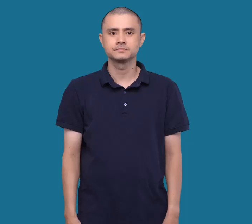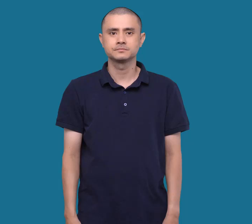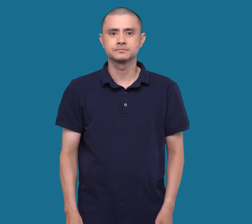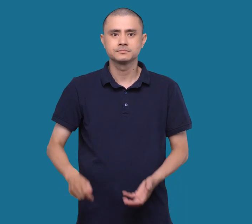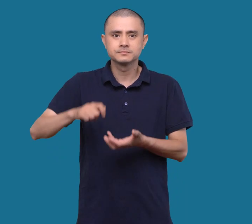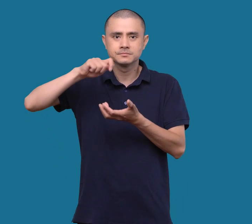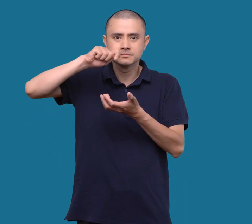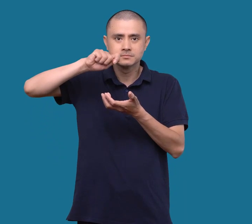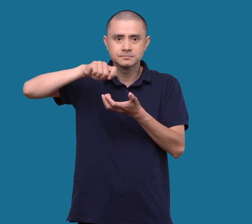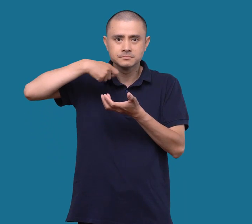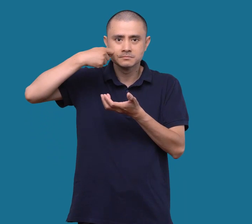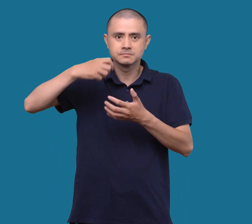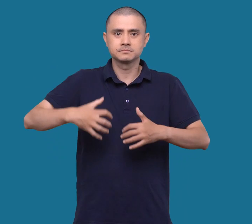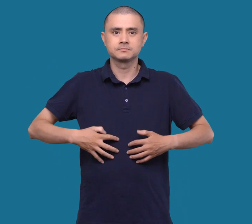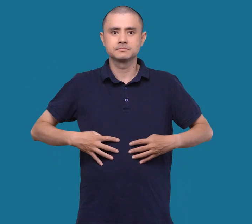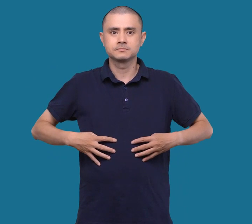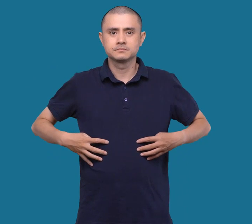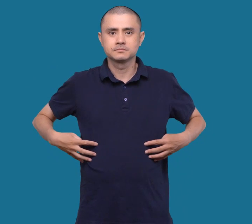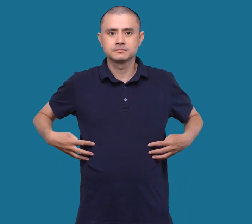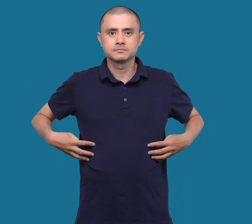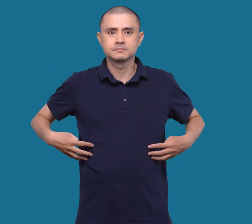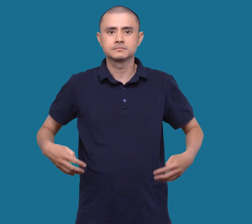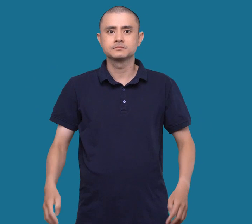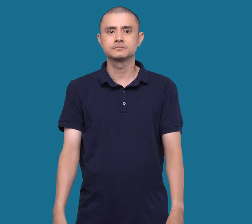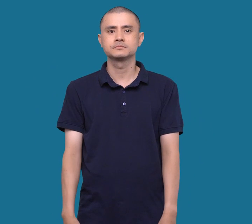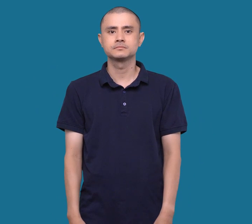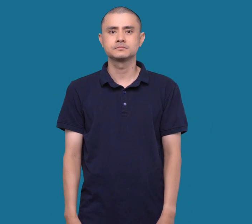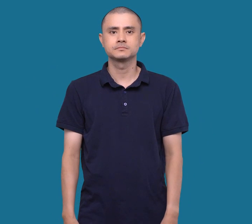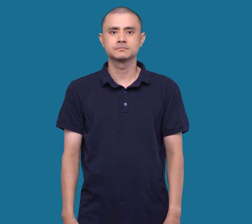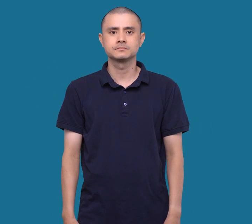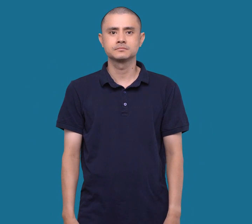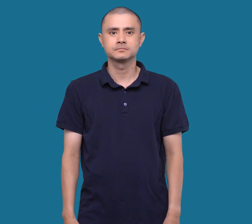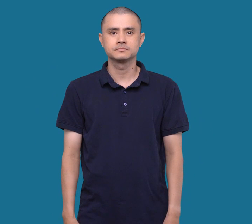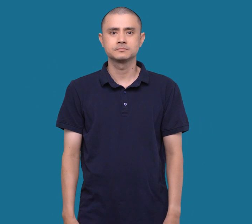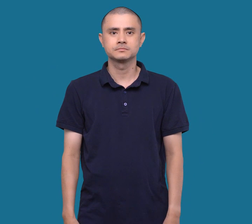cháo sườn